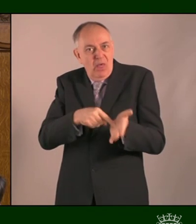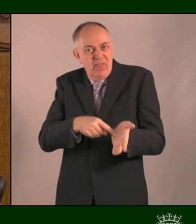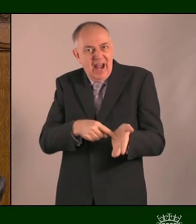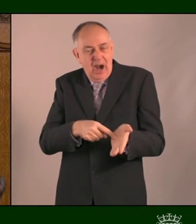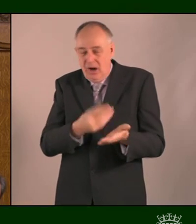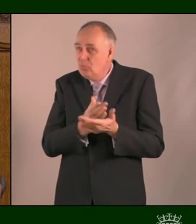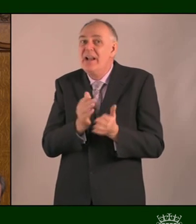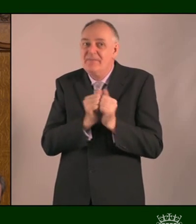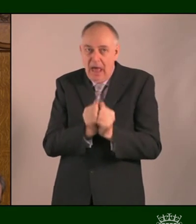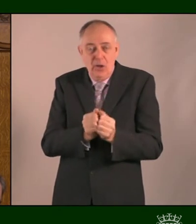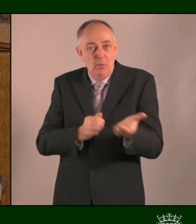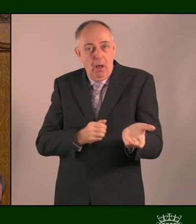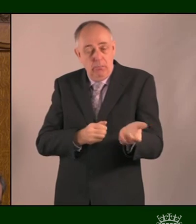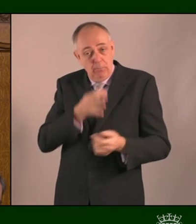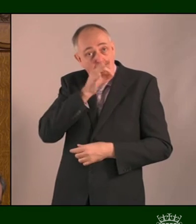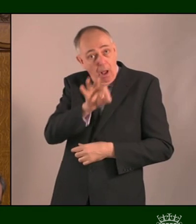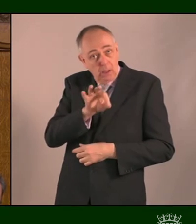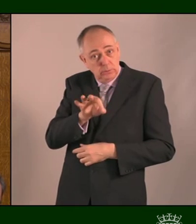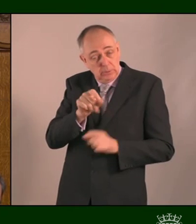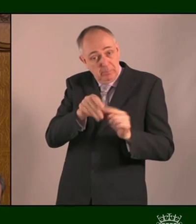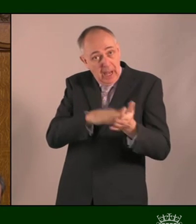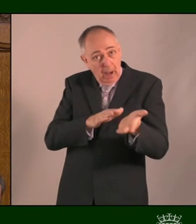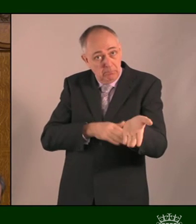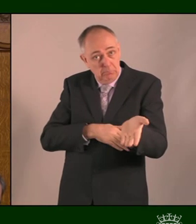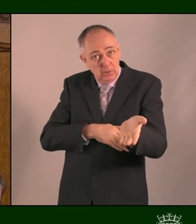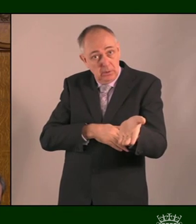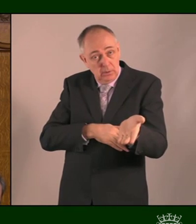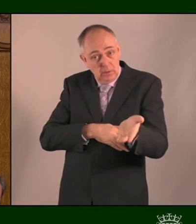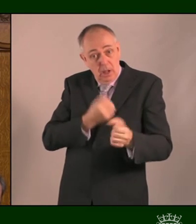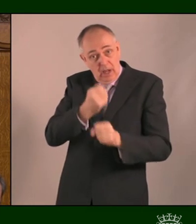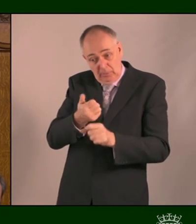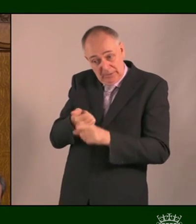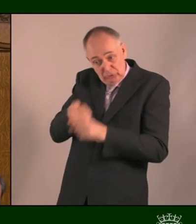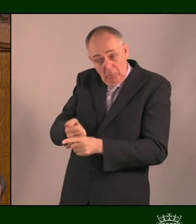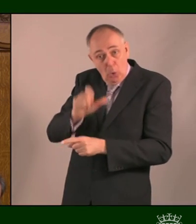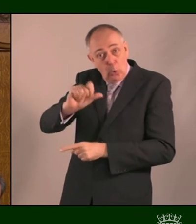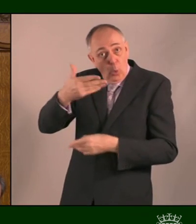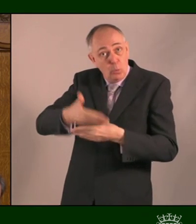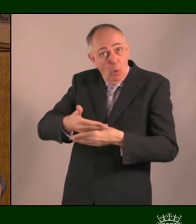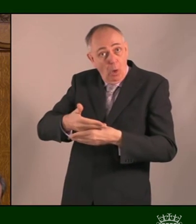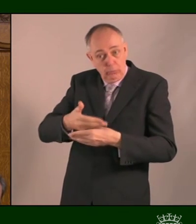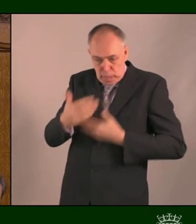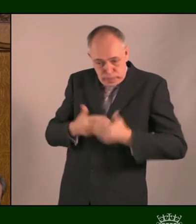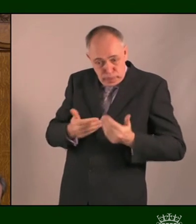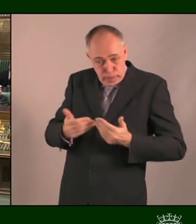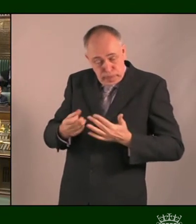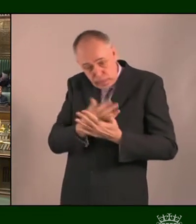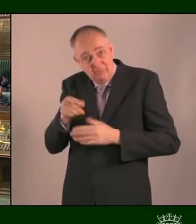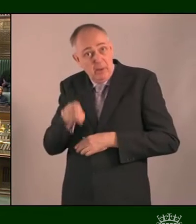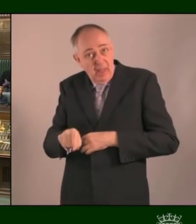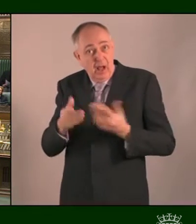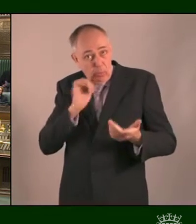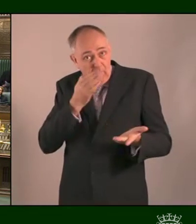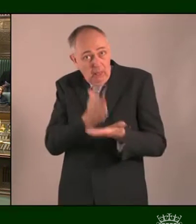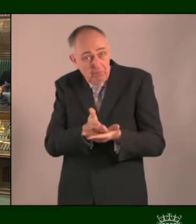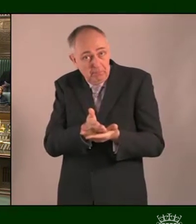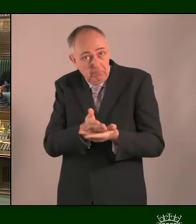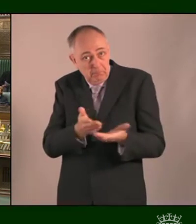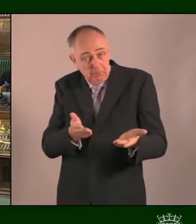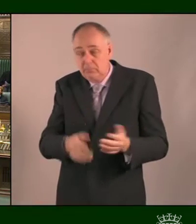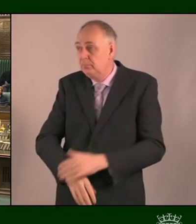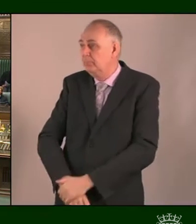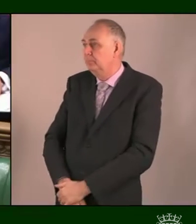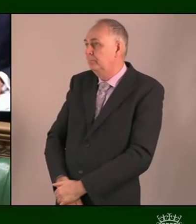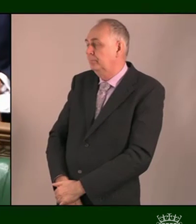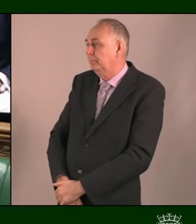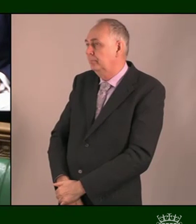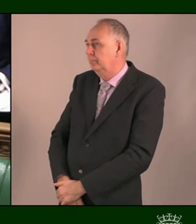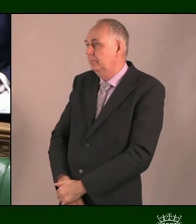Will he commit his Government to enabling Cornwall to make the most of this opportunity, and wish all Cornish men and women a happy St Piran’s day?